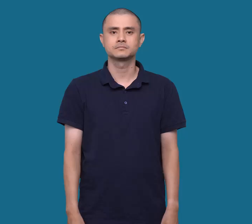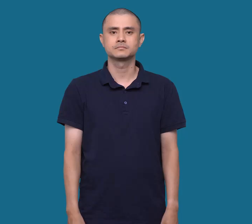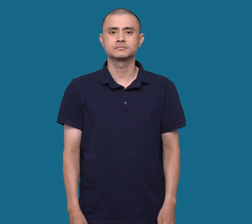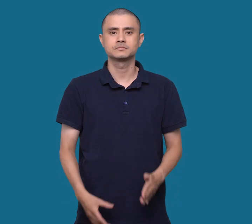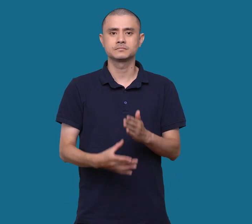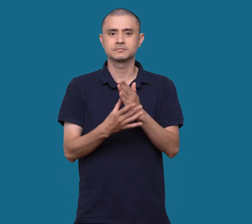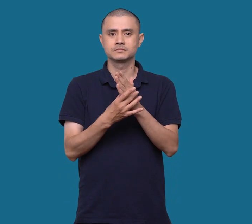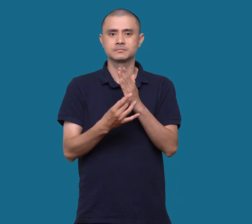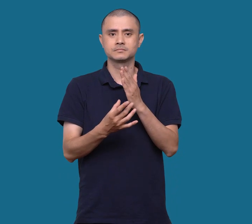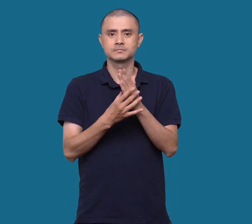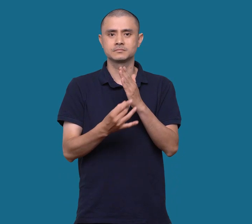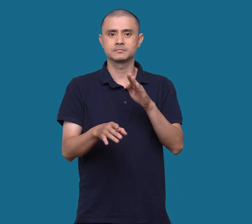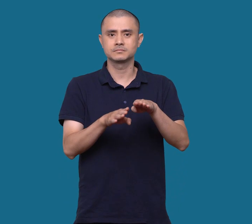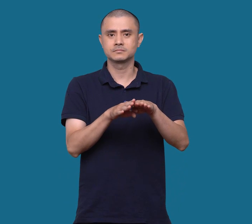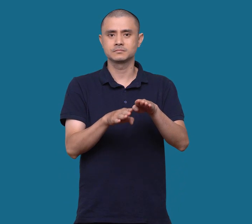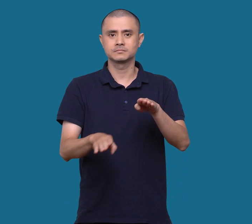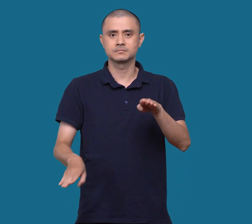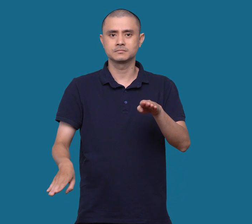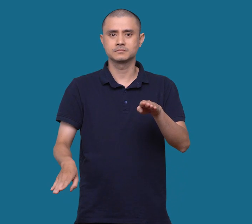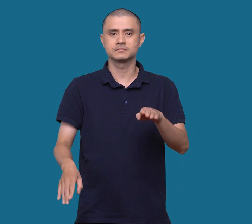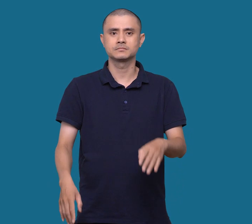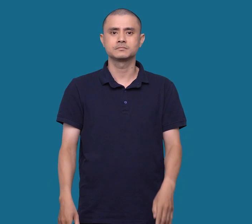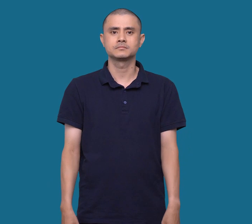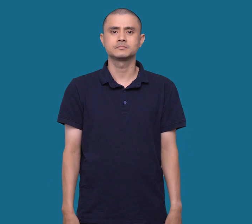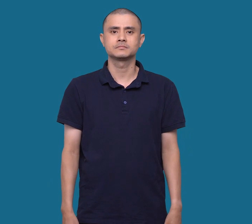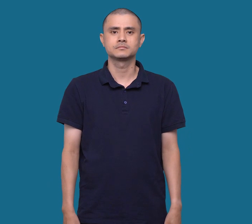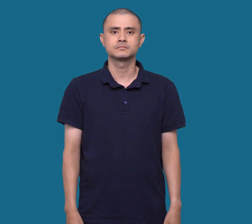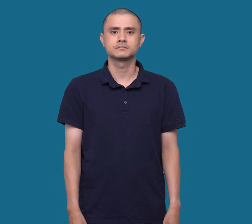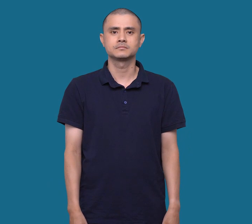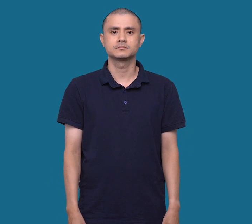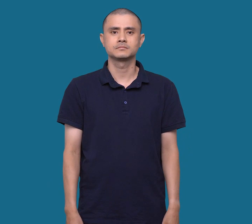cháu họ